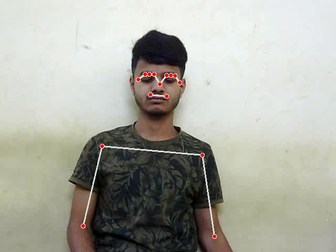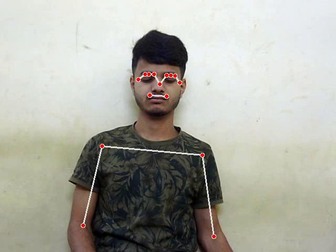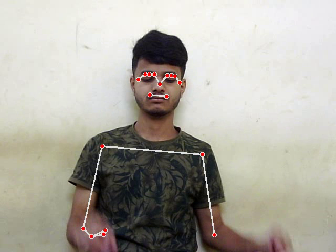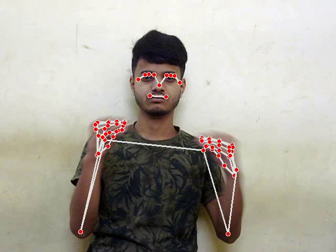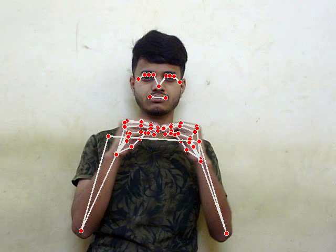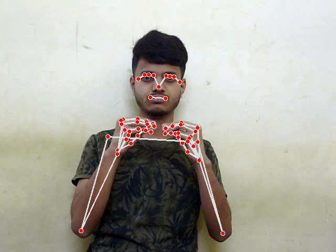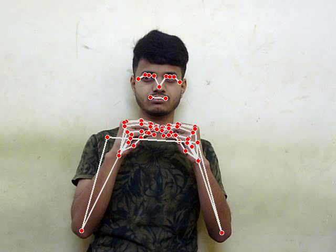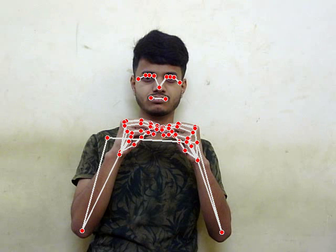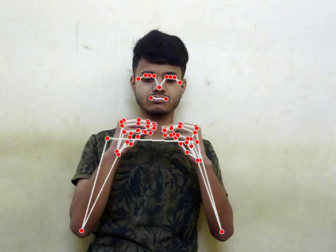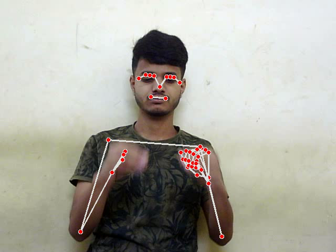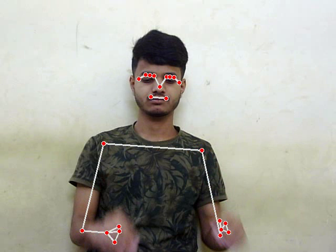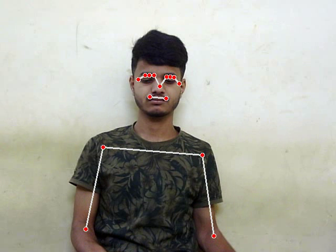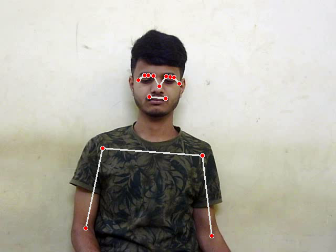more